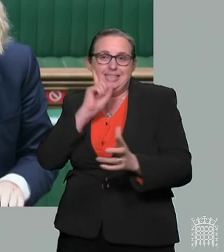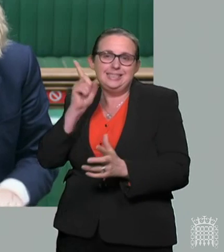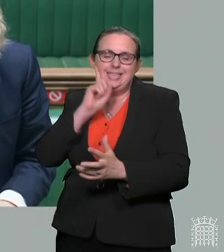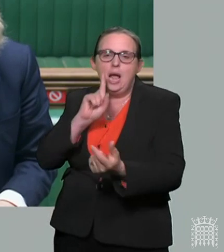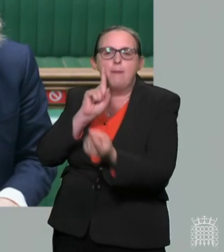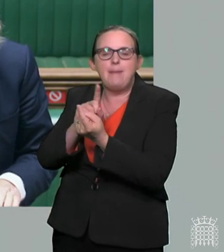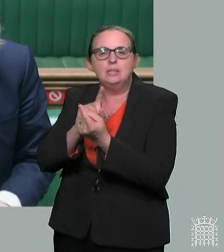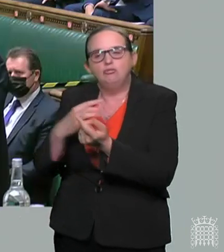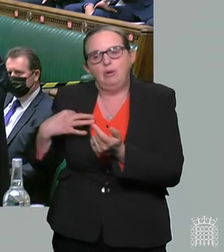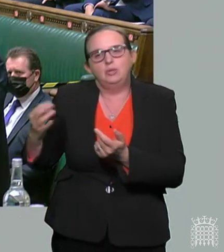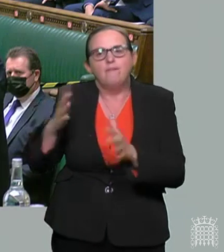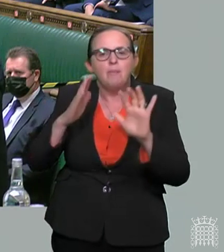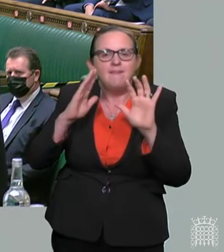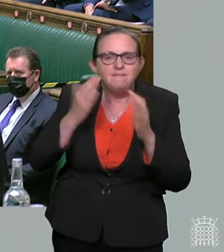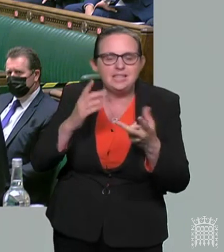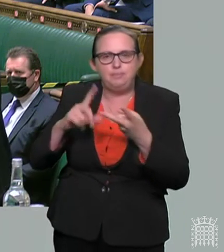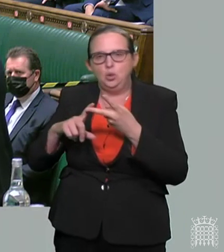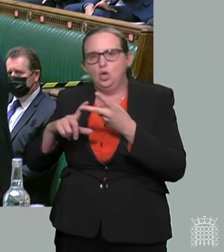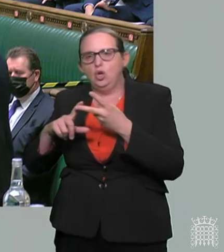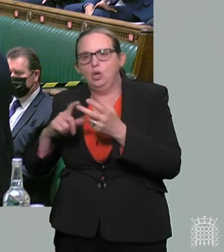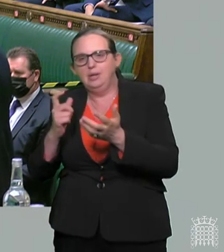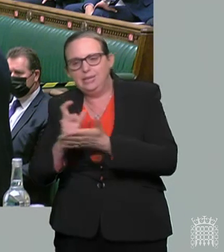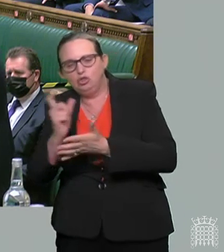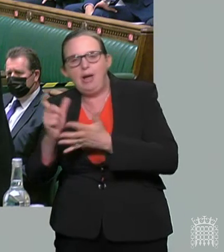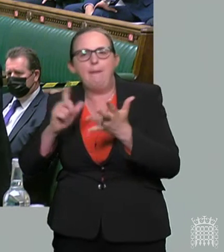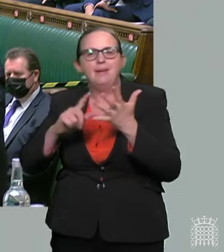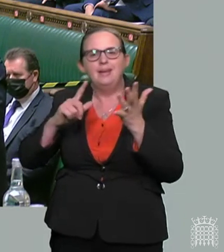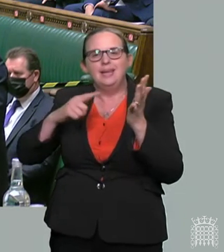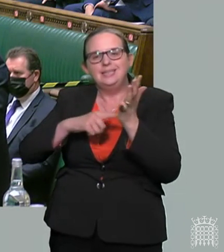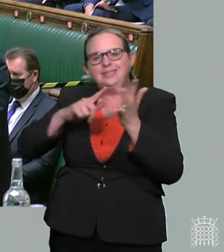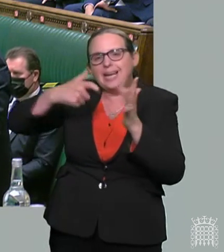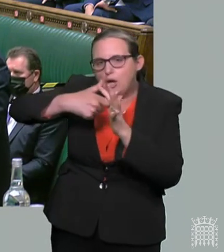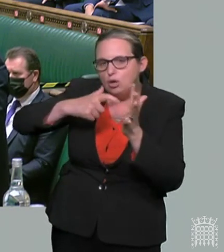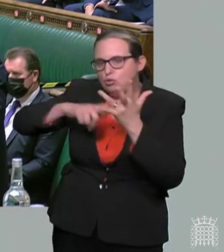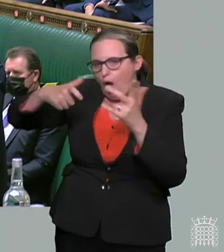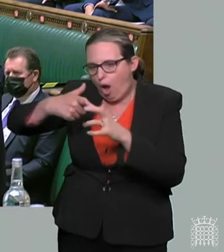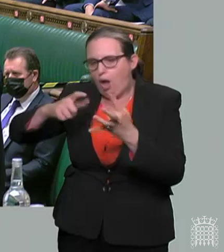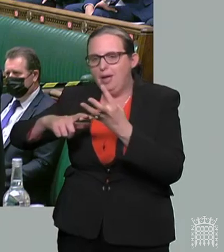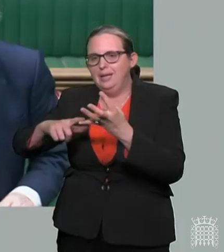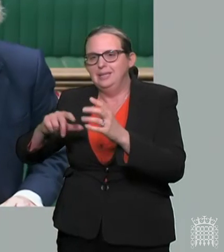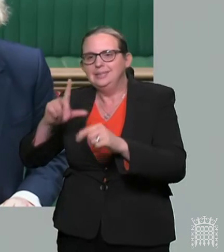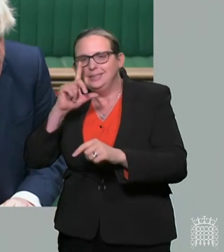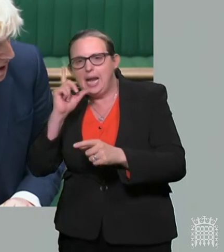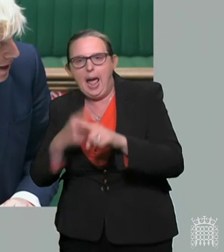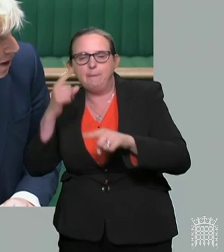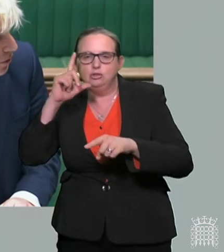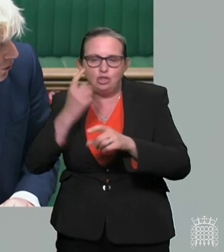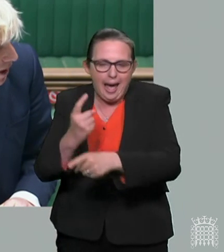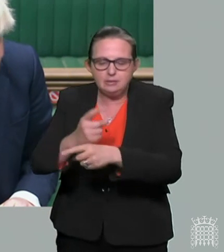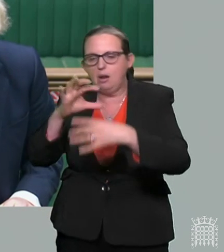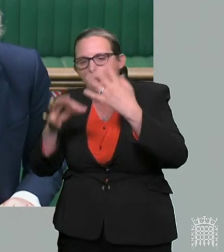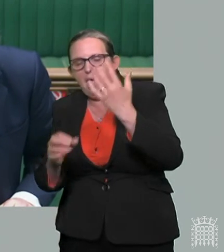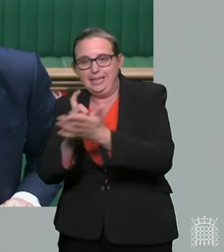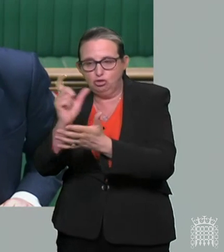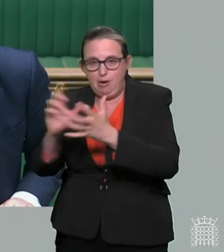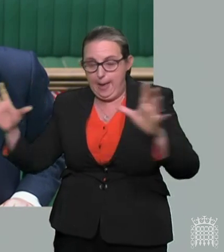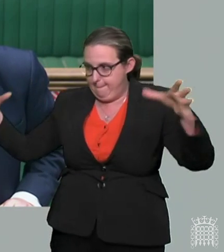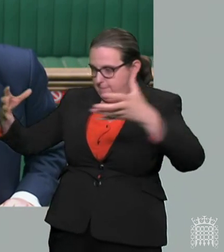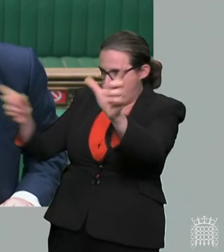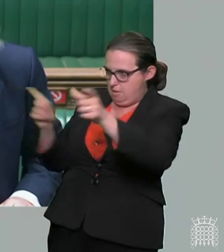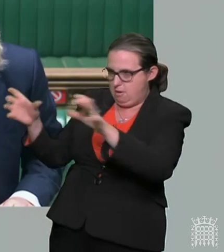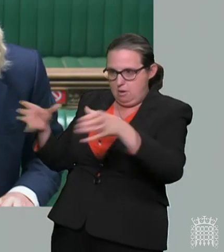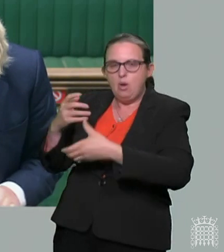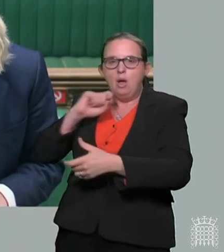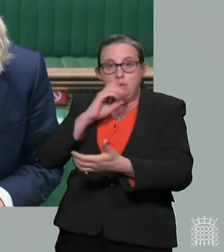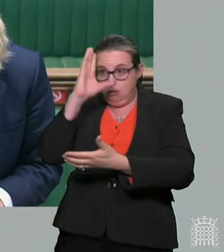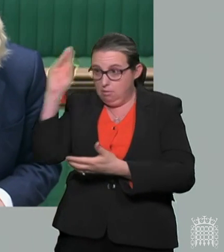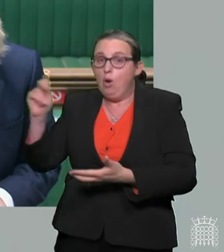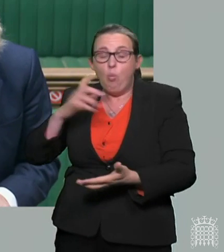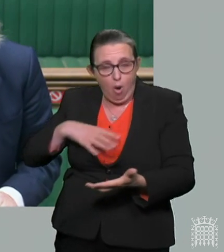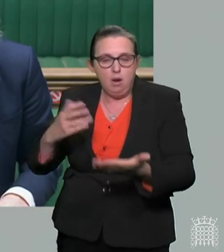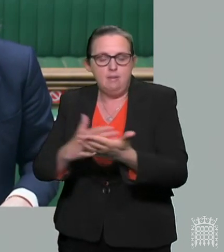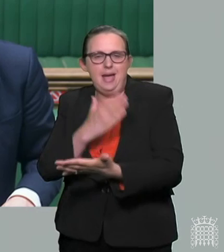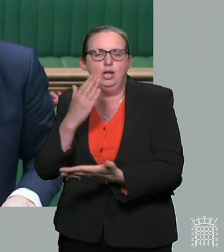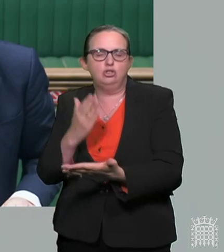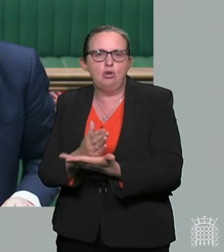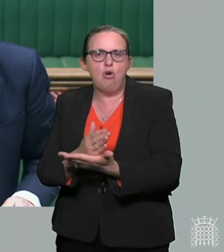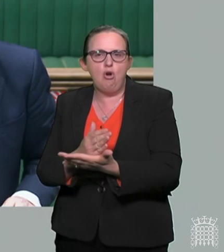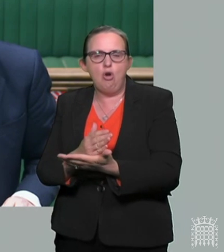last night I met representatives of Facebook, Twitter, TikTok, Snapchat and Instagram and I made it absolutely clear to them that we will legislate to address this problem in the online harms Bill.